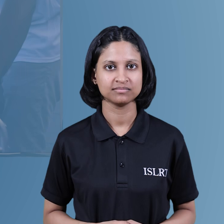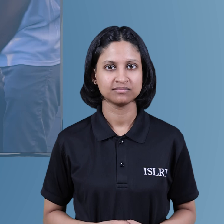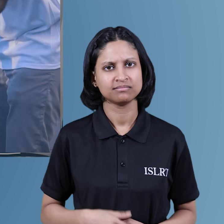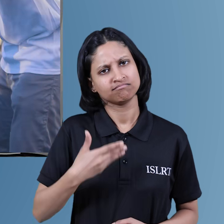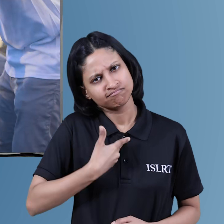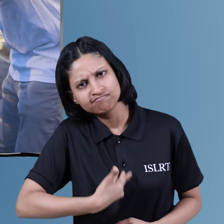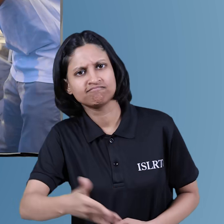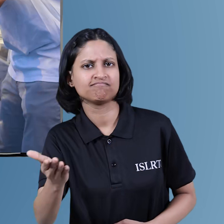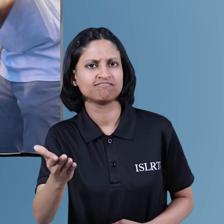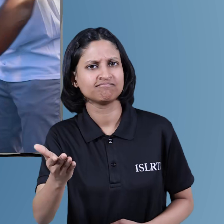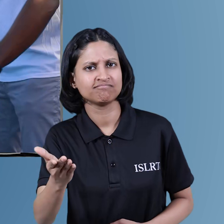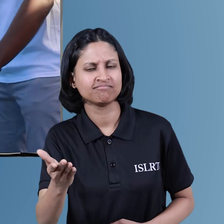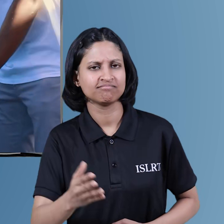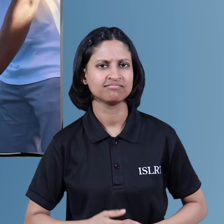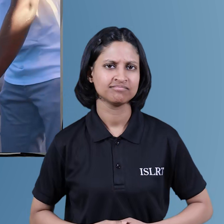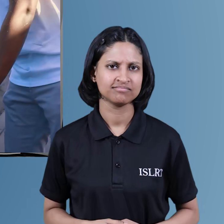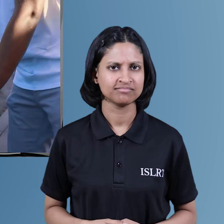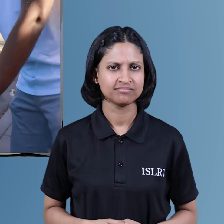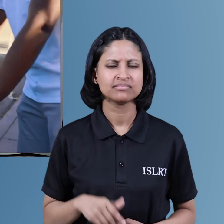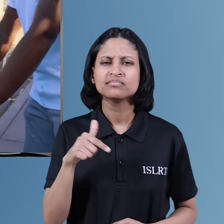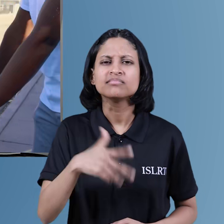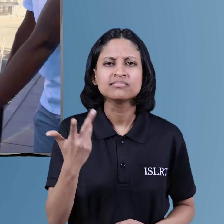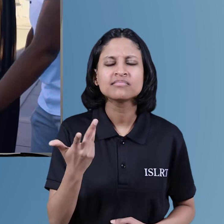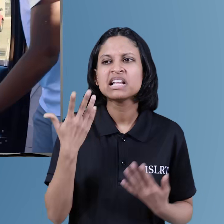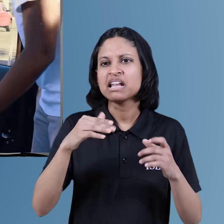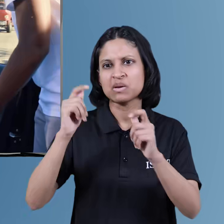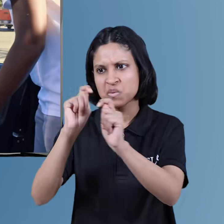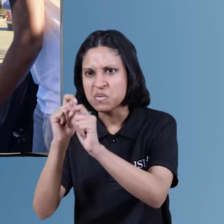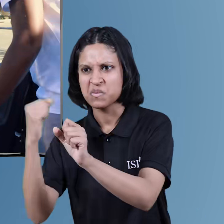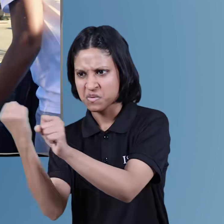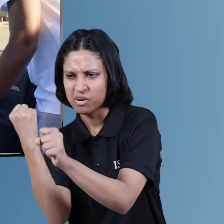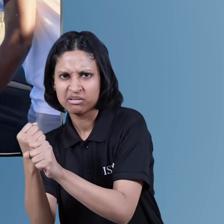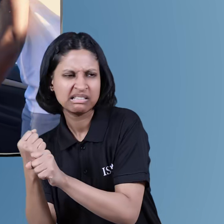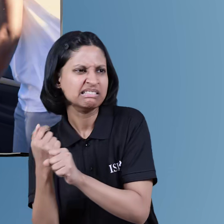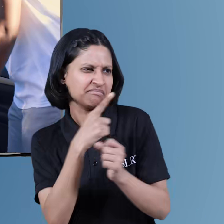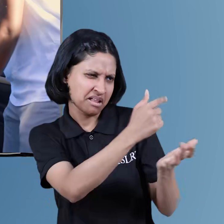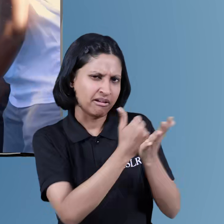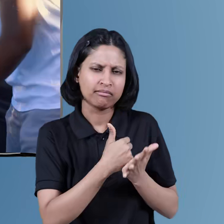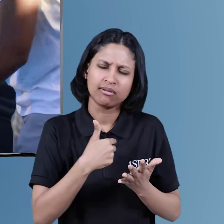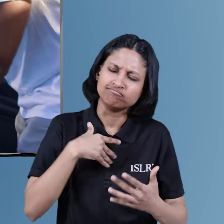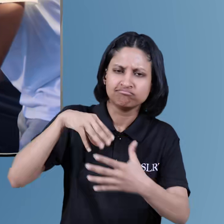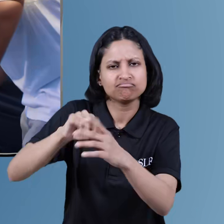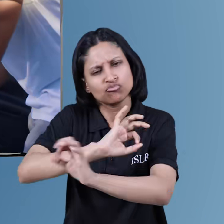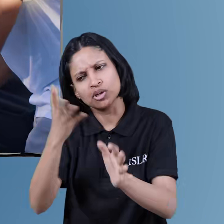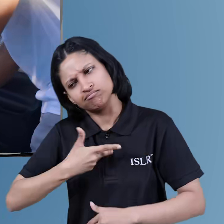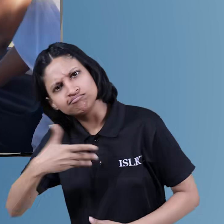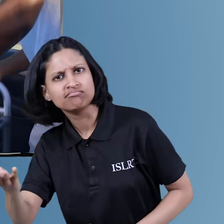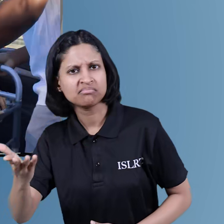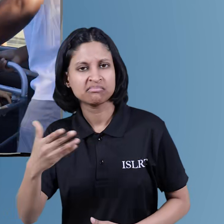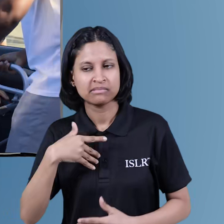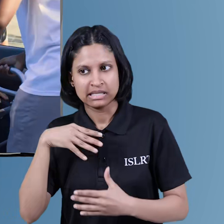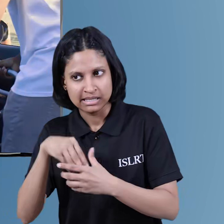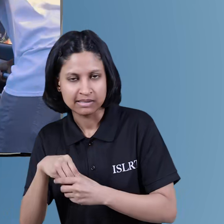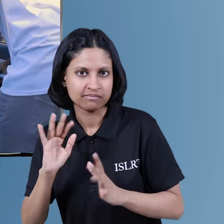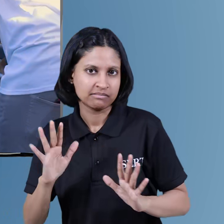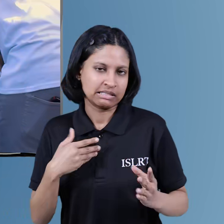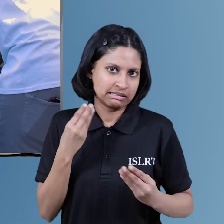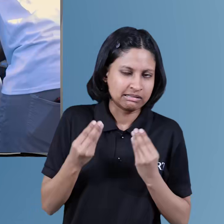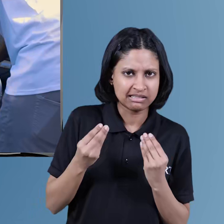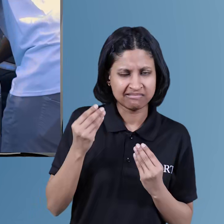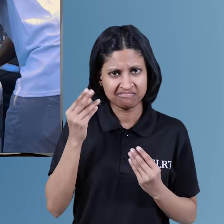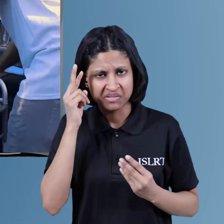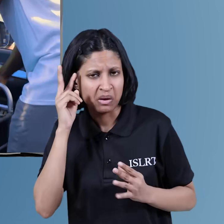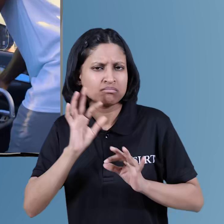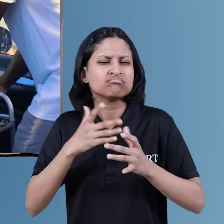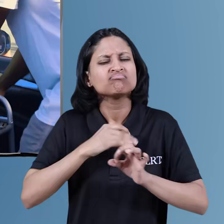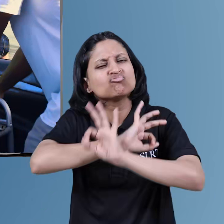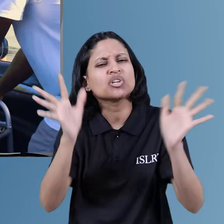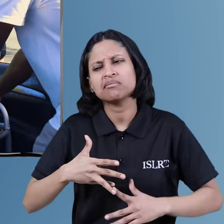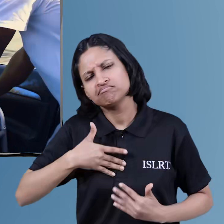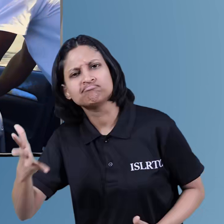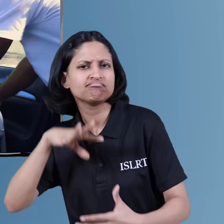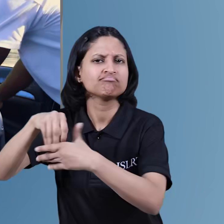Willing Willing means being ready to help or to do something and take action without hesitation.